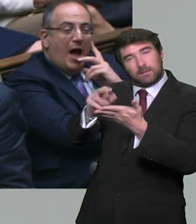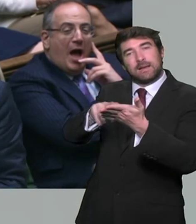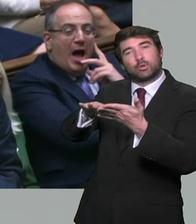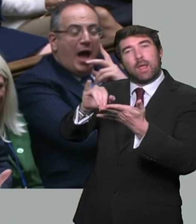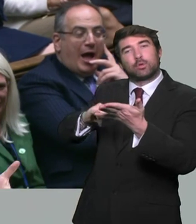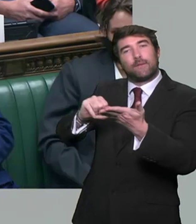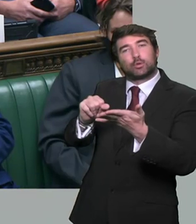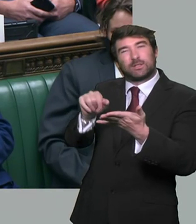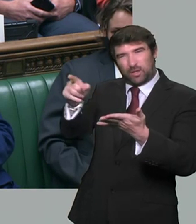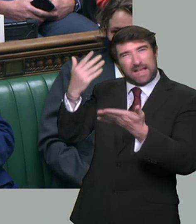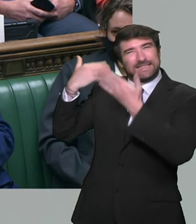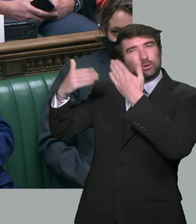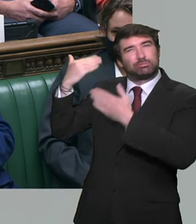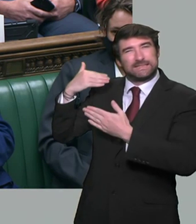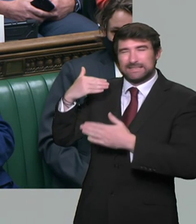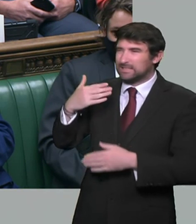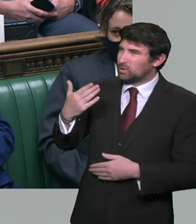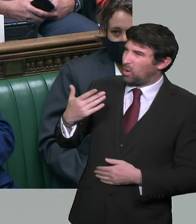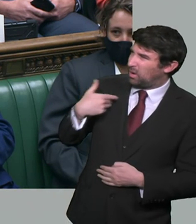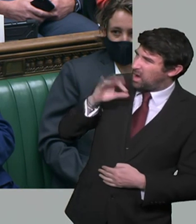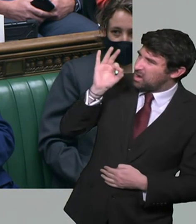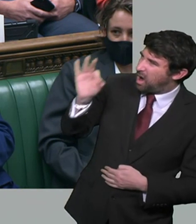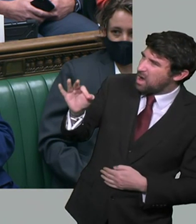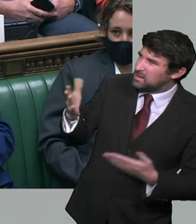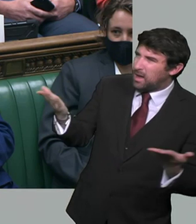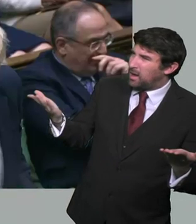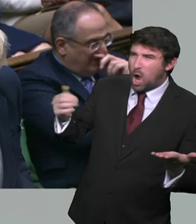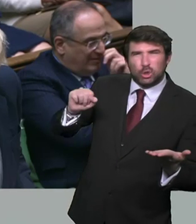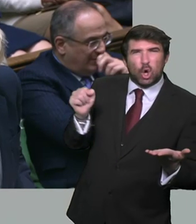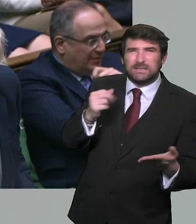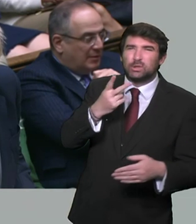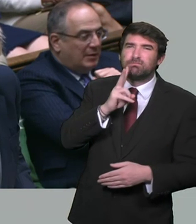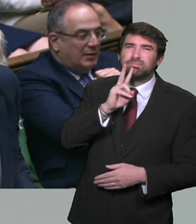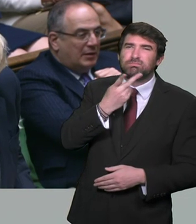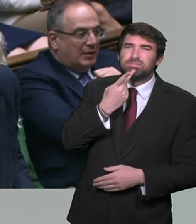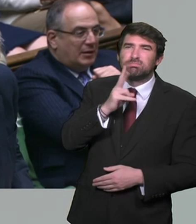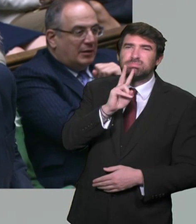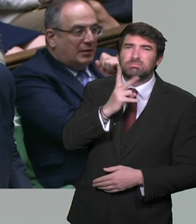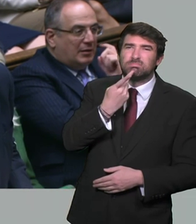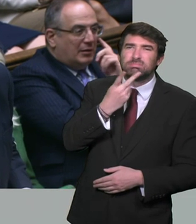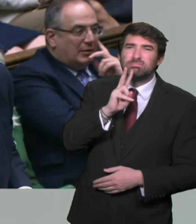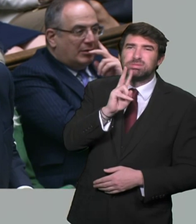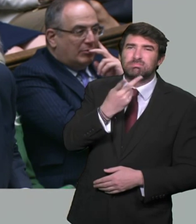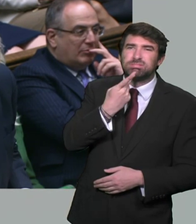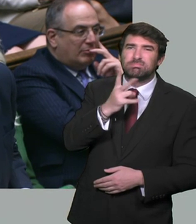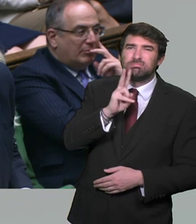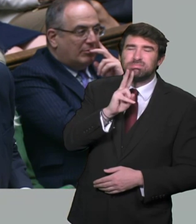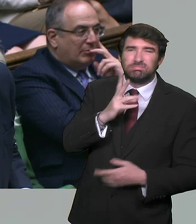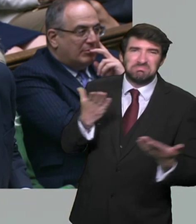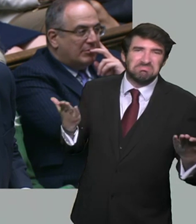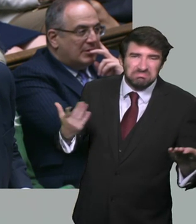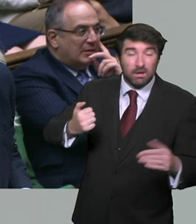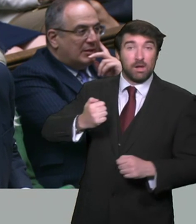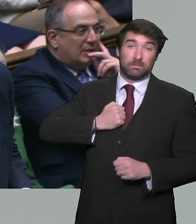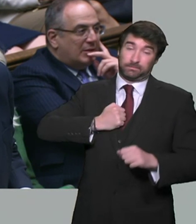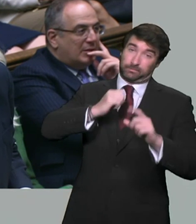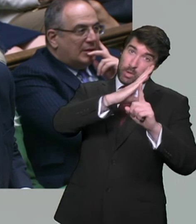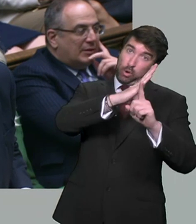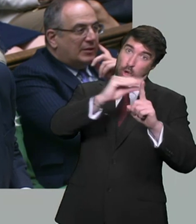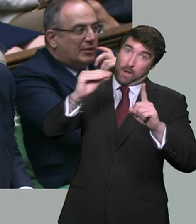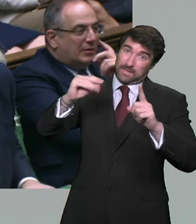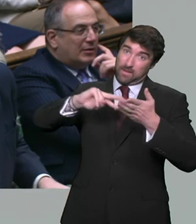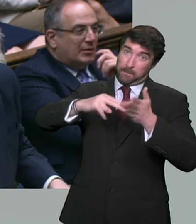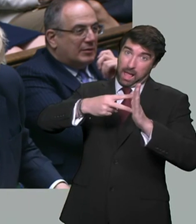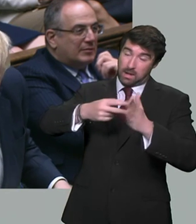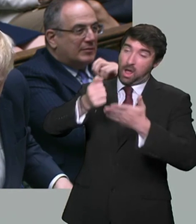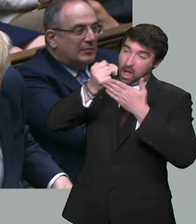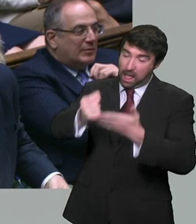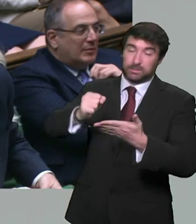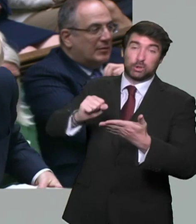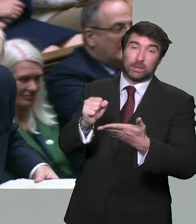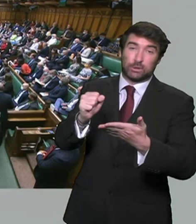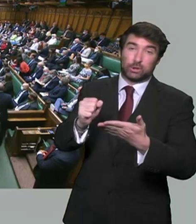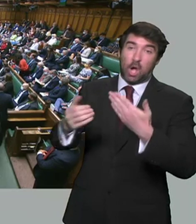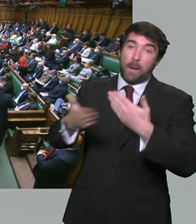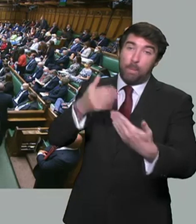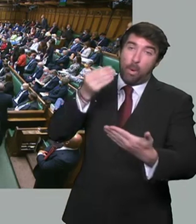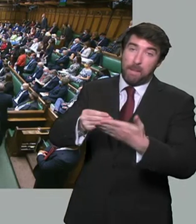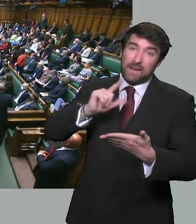I mean, get your story straight! This is more cash for people in Scotland; it is more investment for families in Scotland; it is good for Scotland and good for the whole of the United Kingdom.